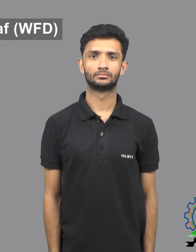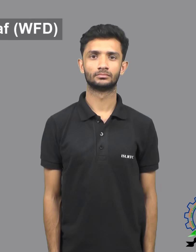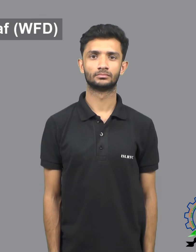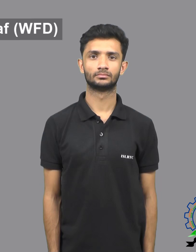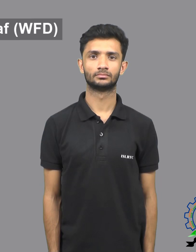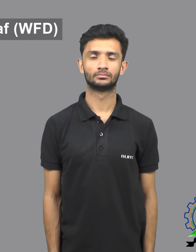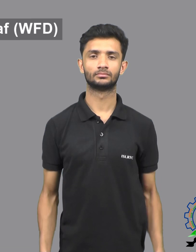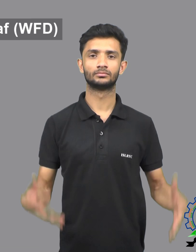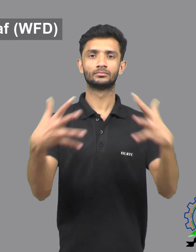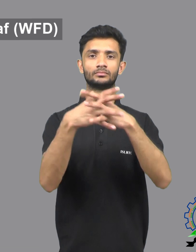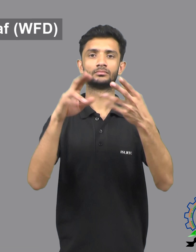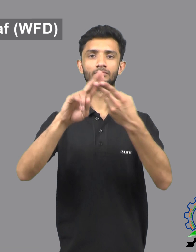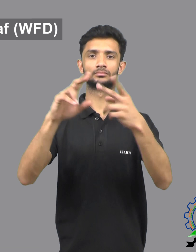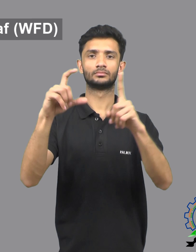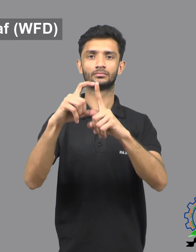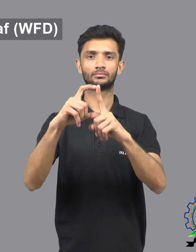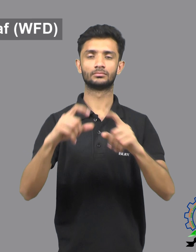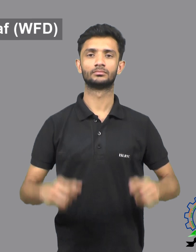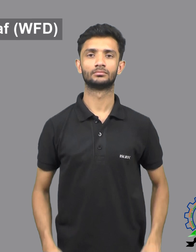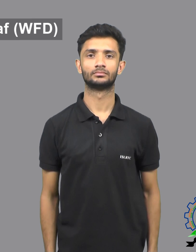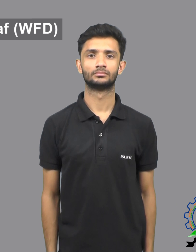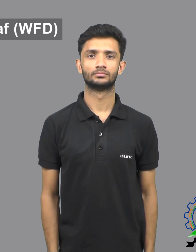World Federation of the Deaf (WFD)